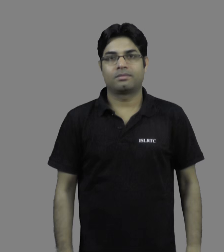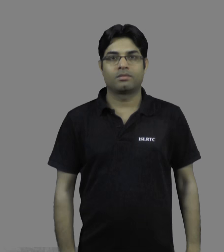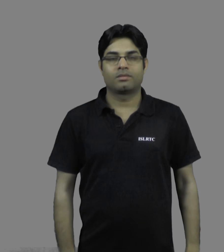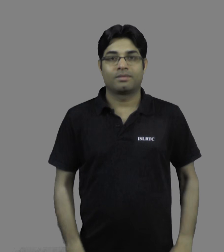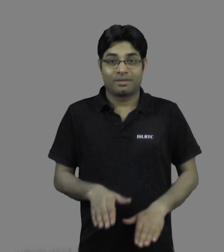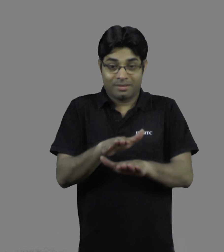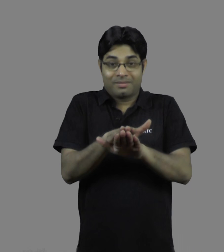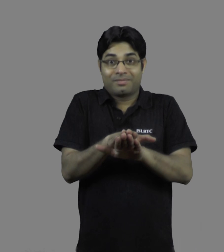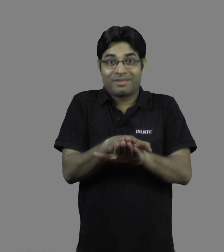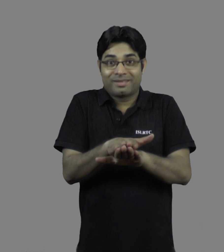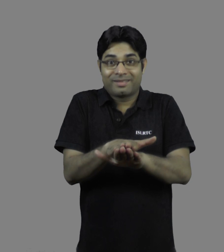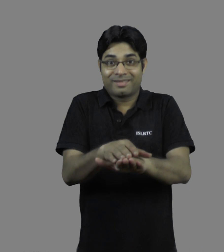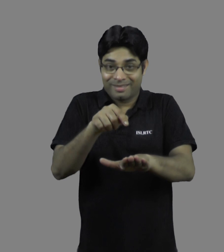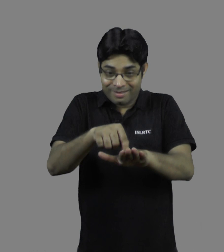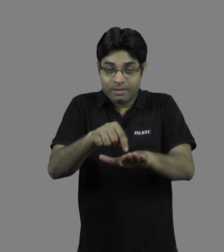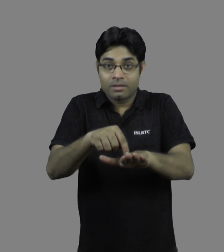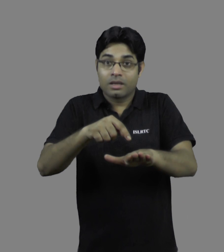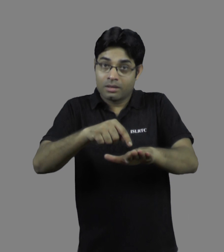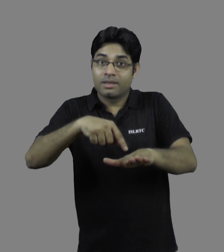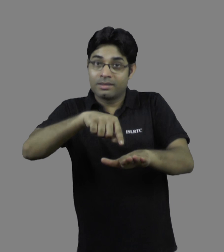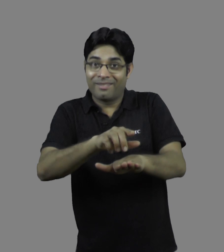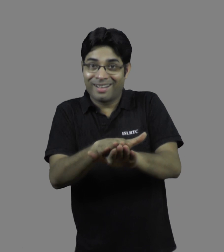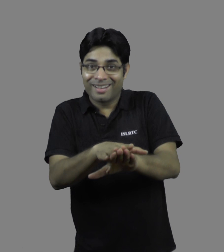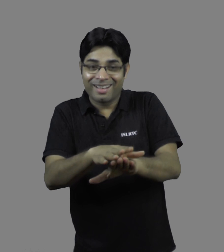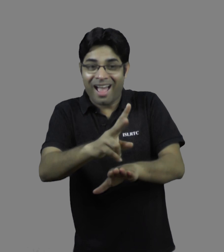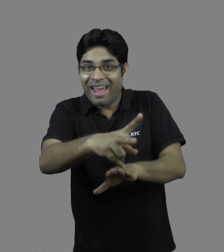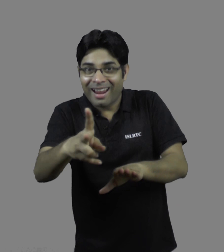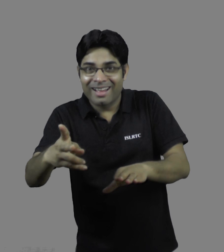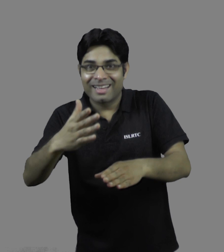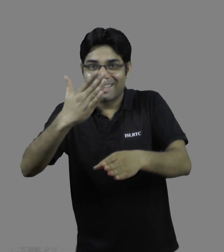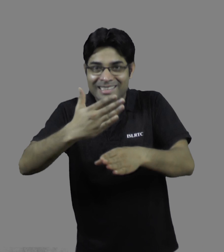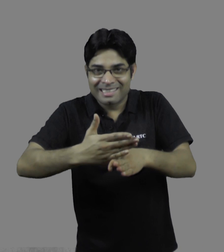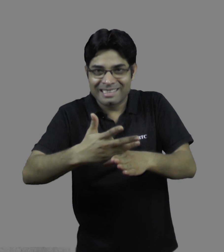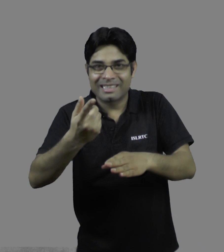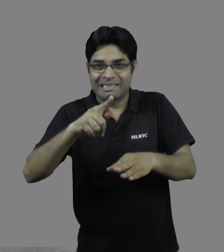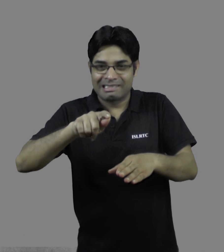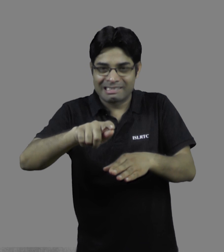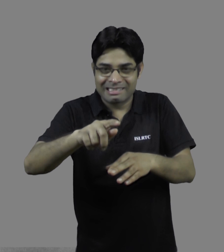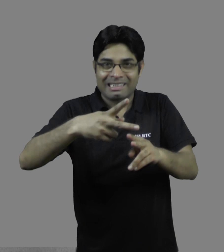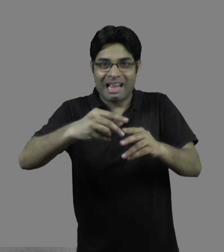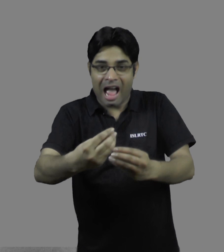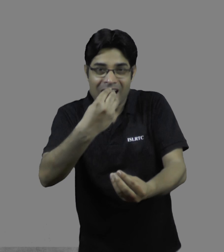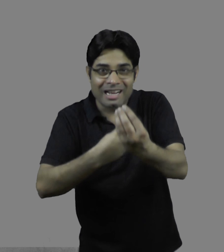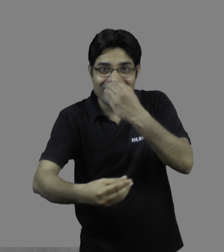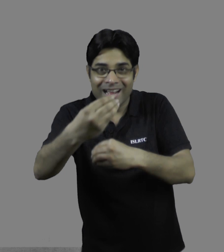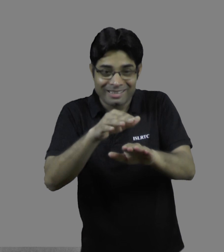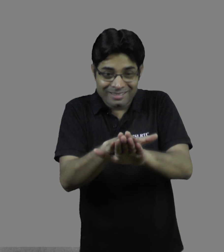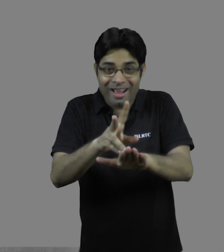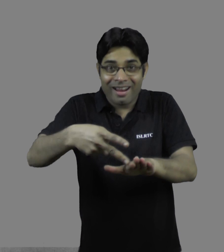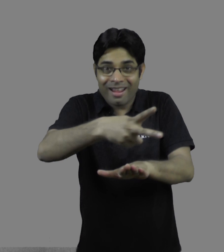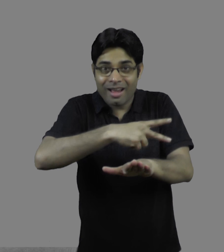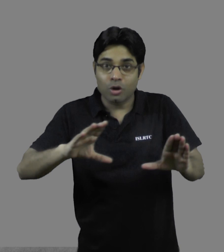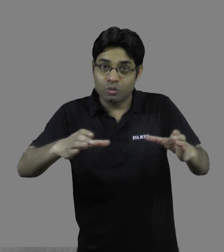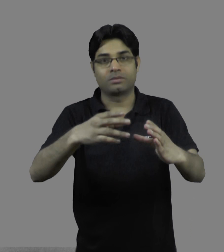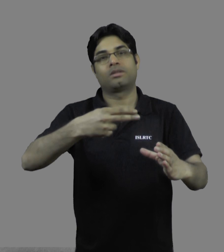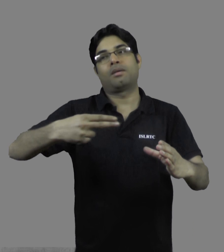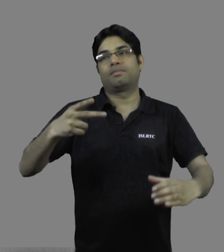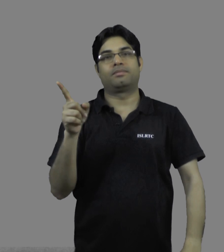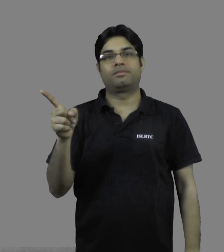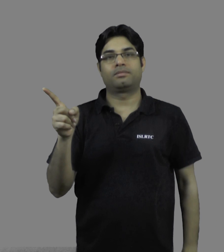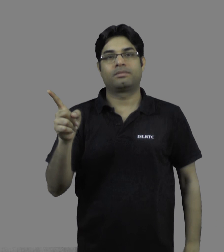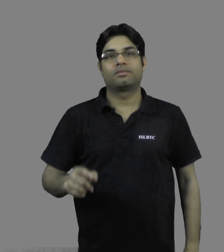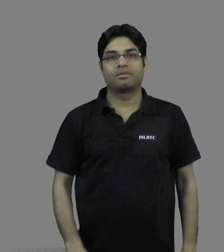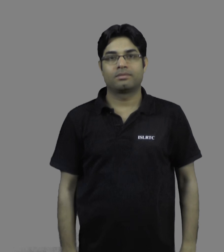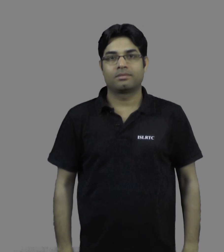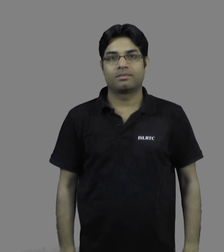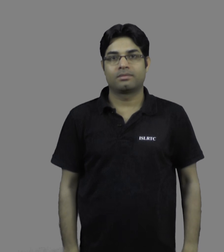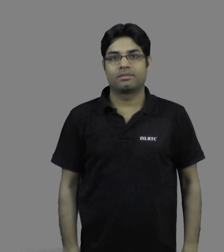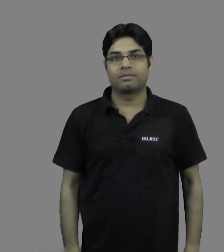Carnivorus Fishes